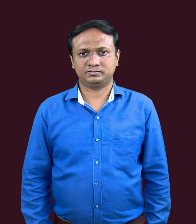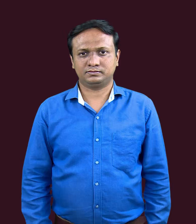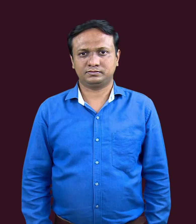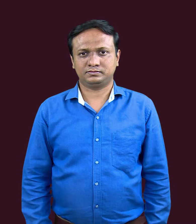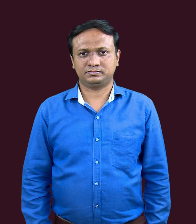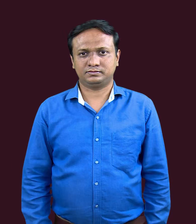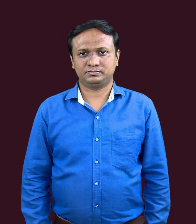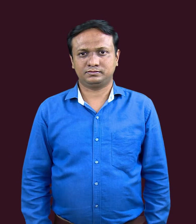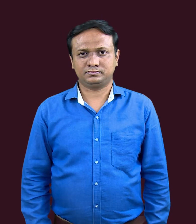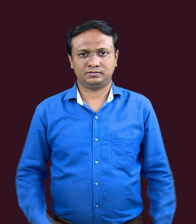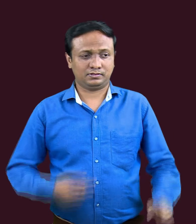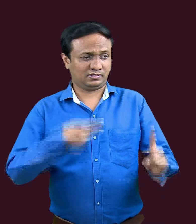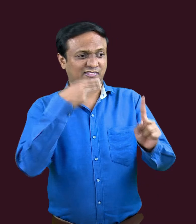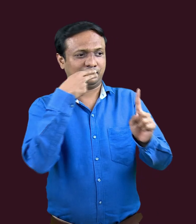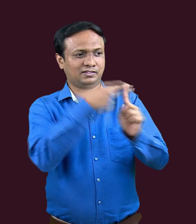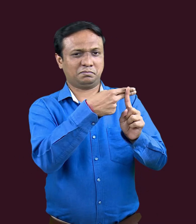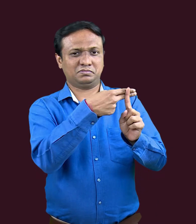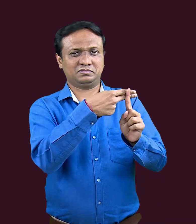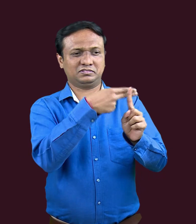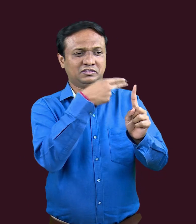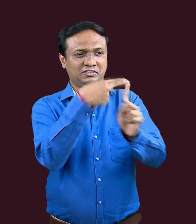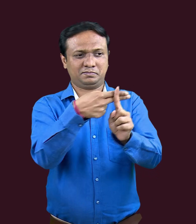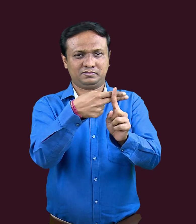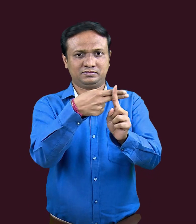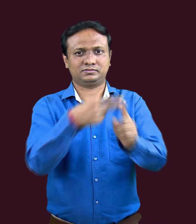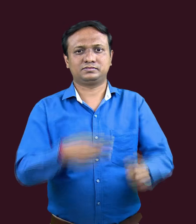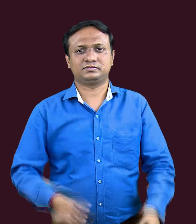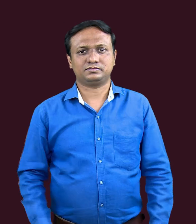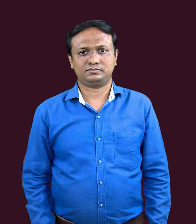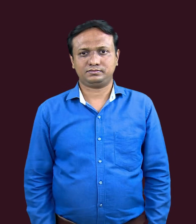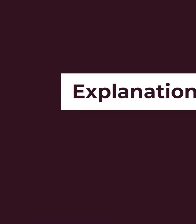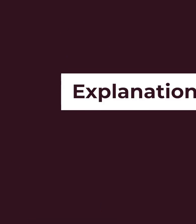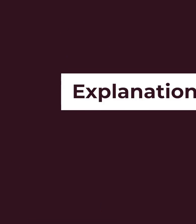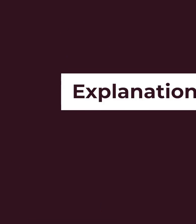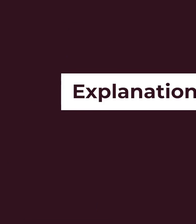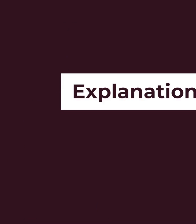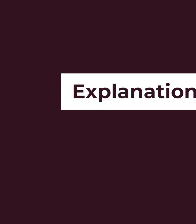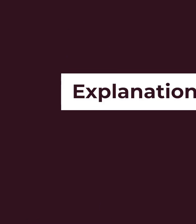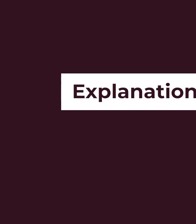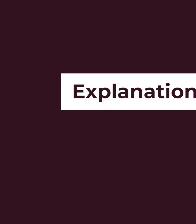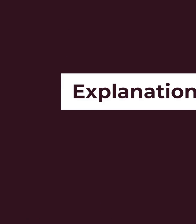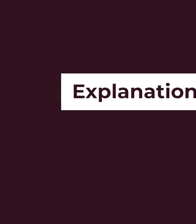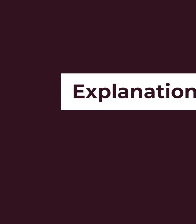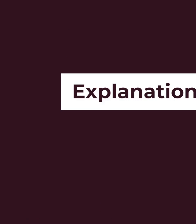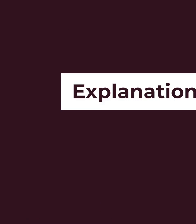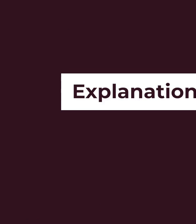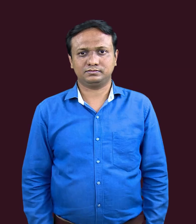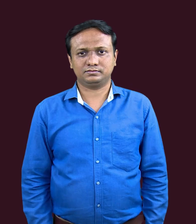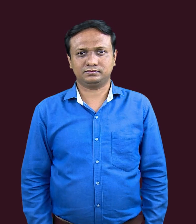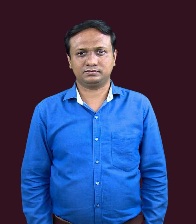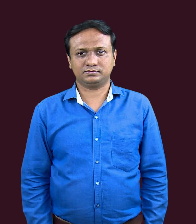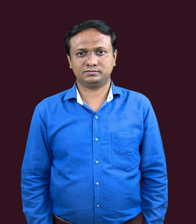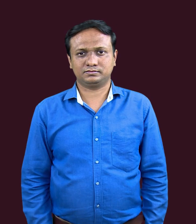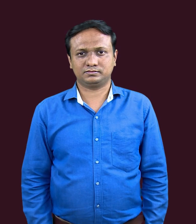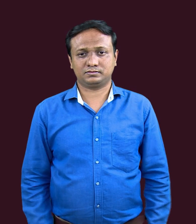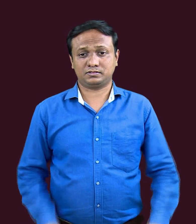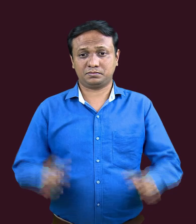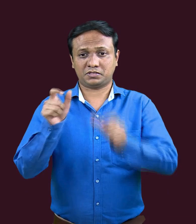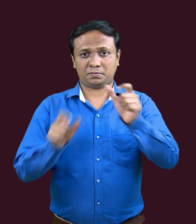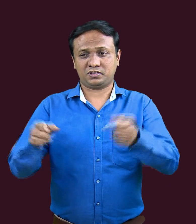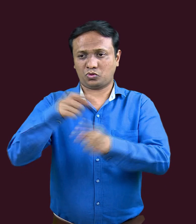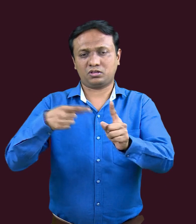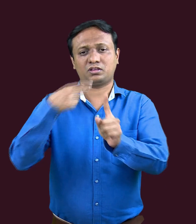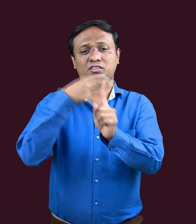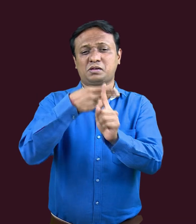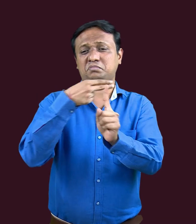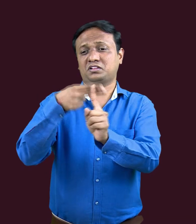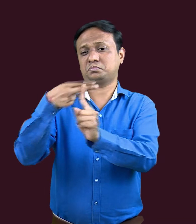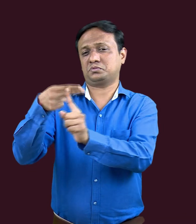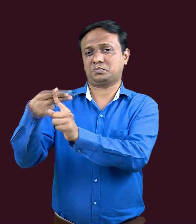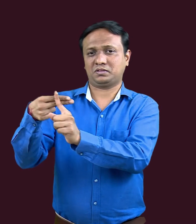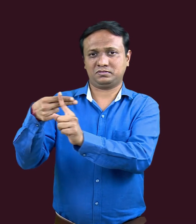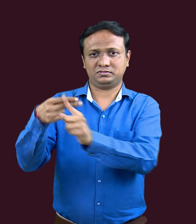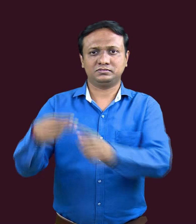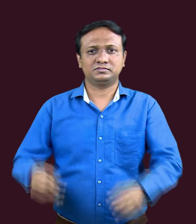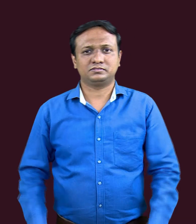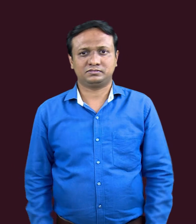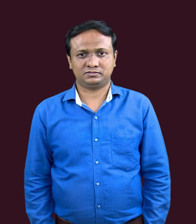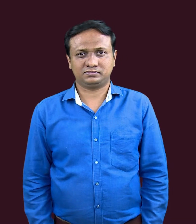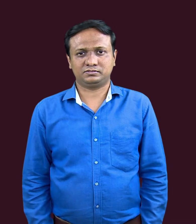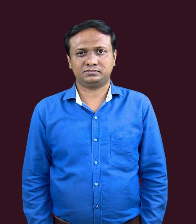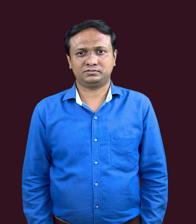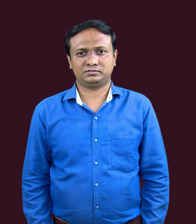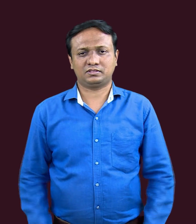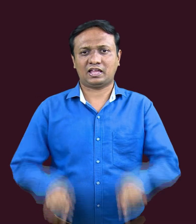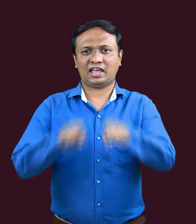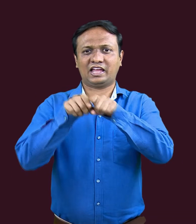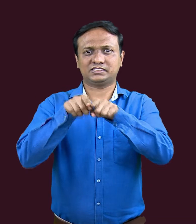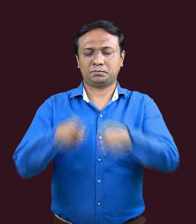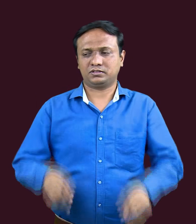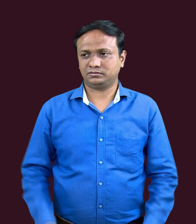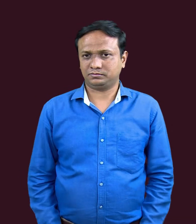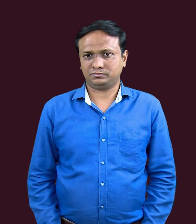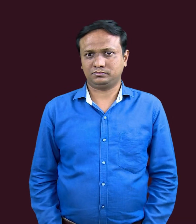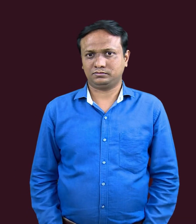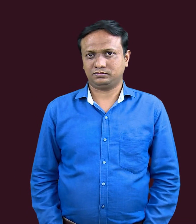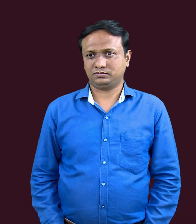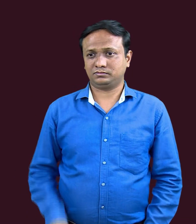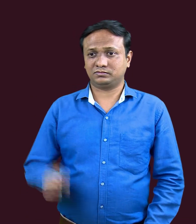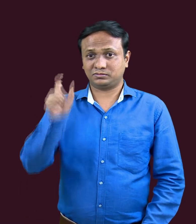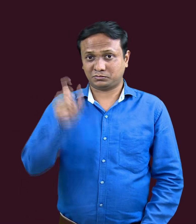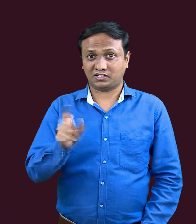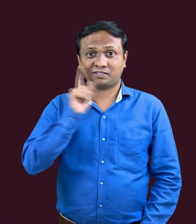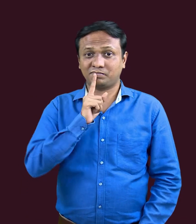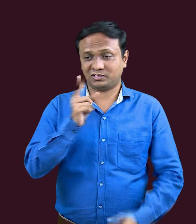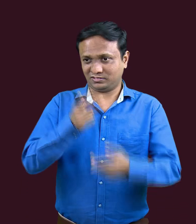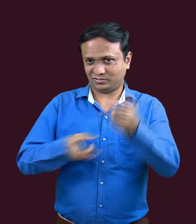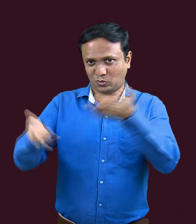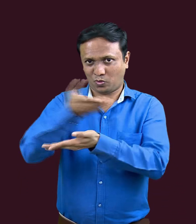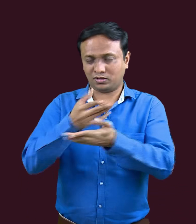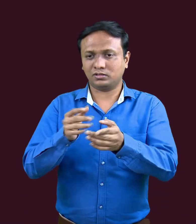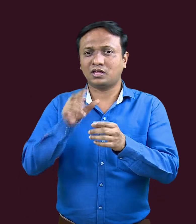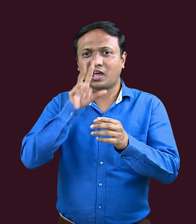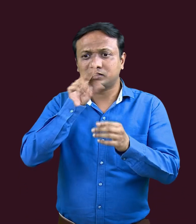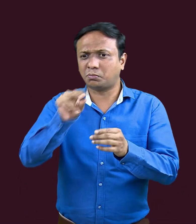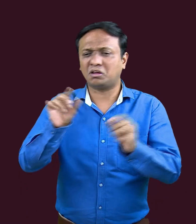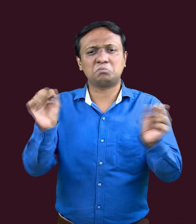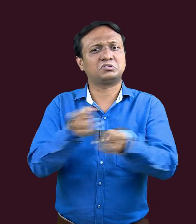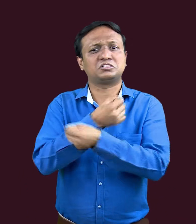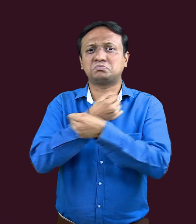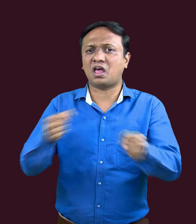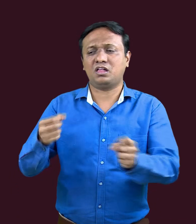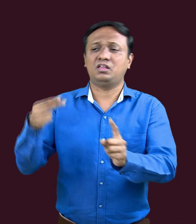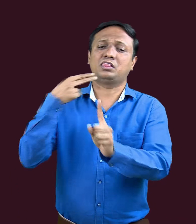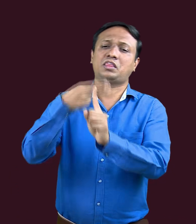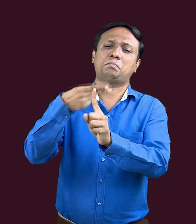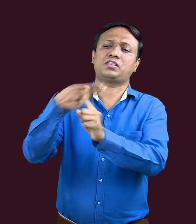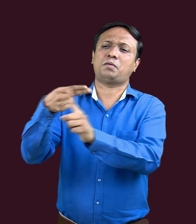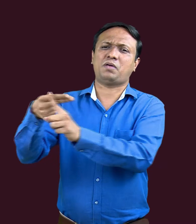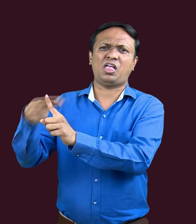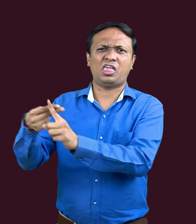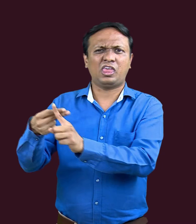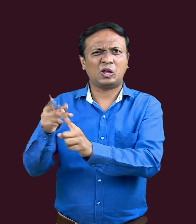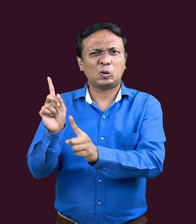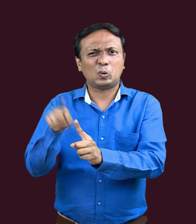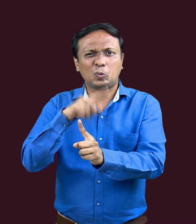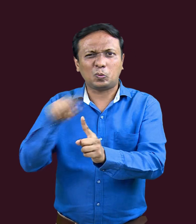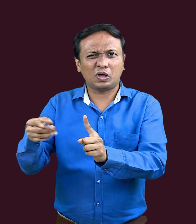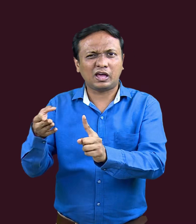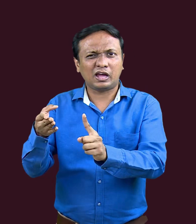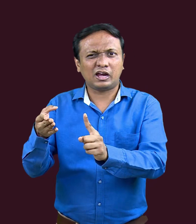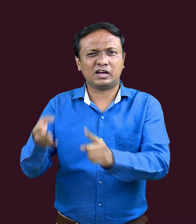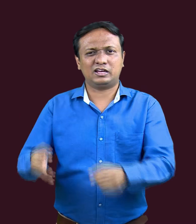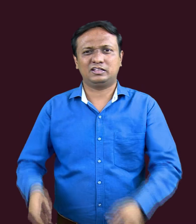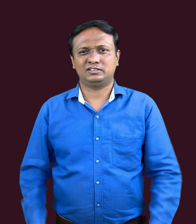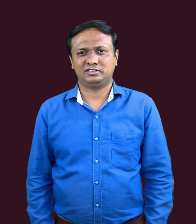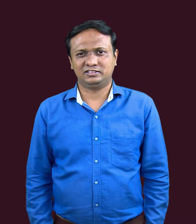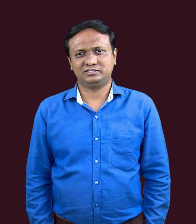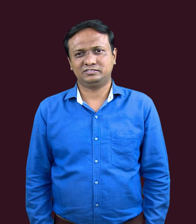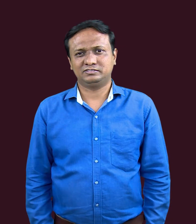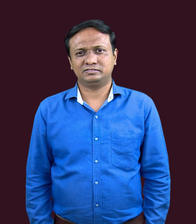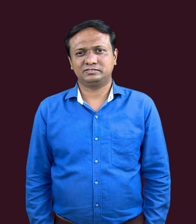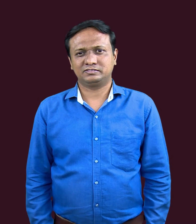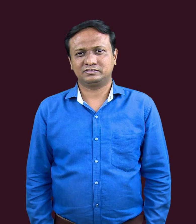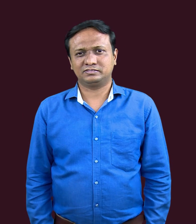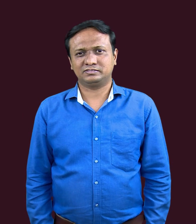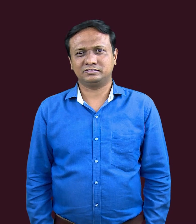Judgemental